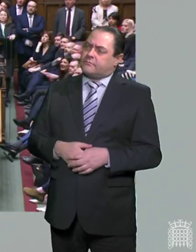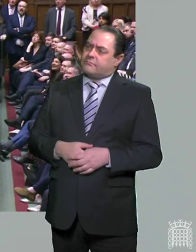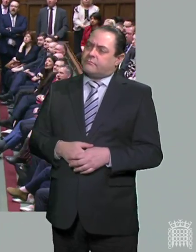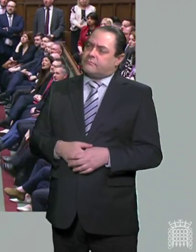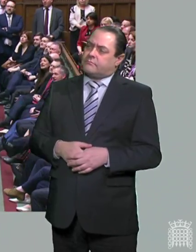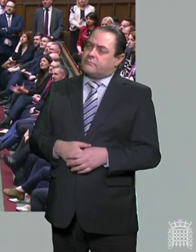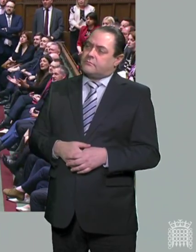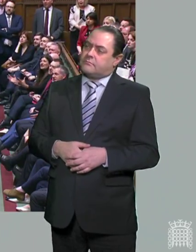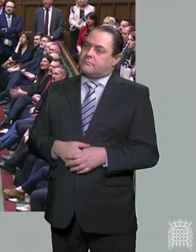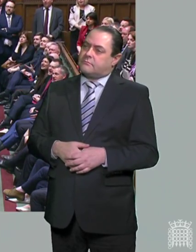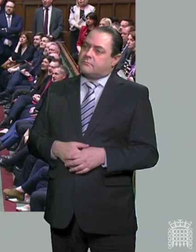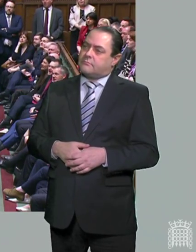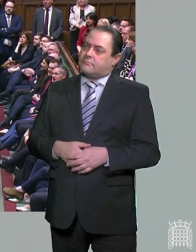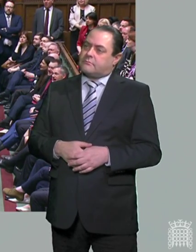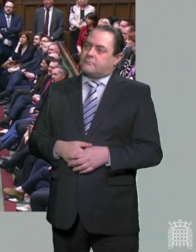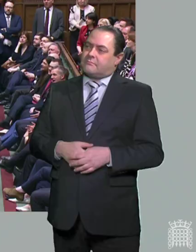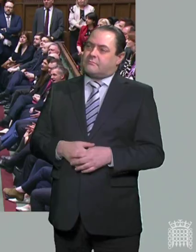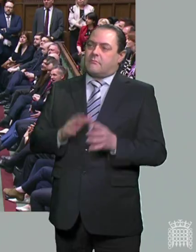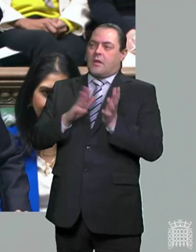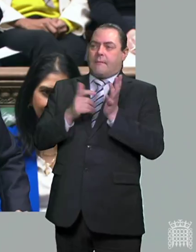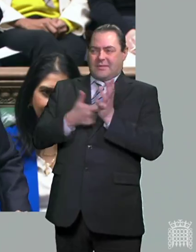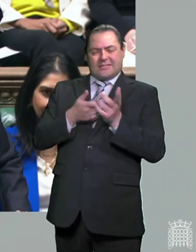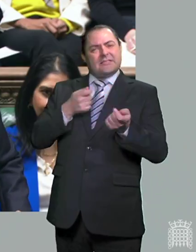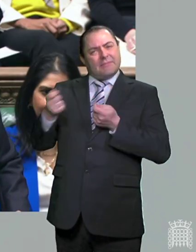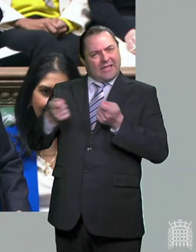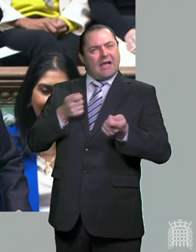As